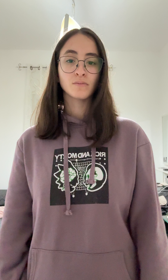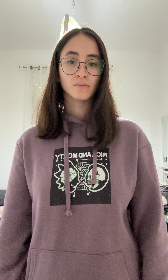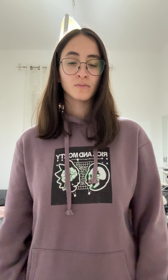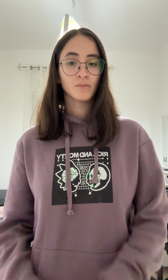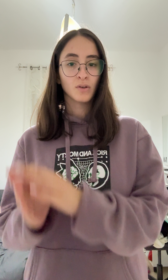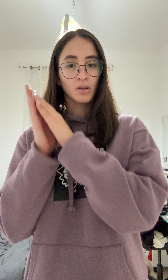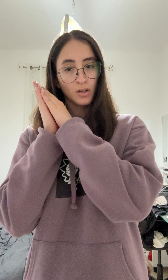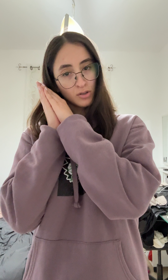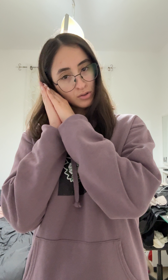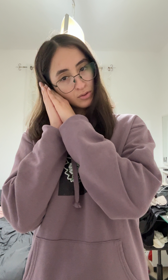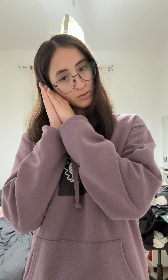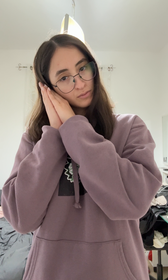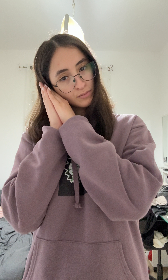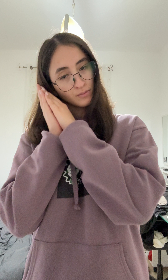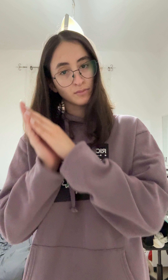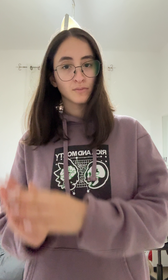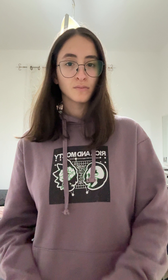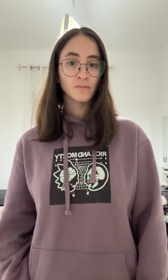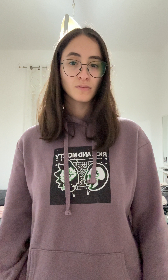לישון